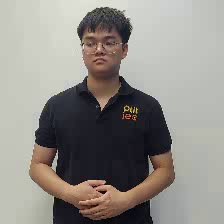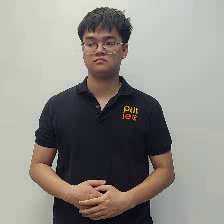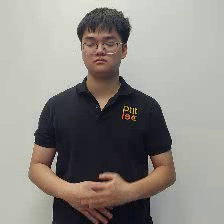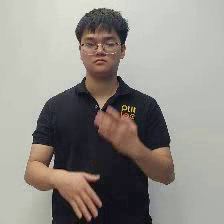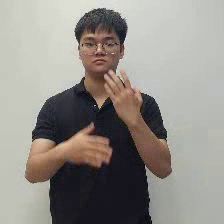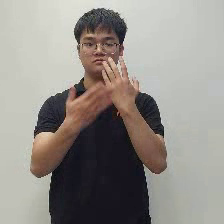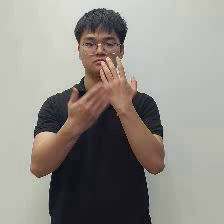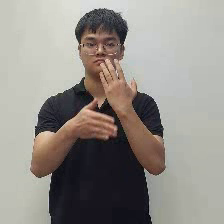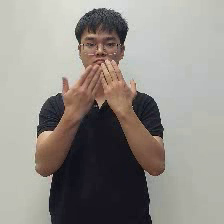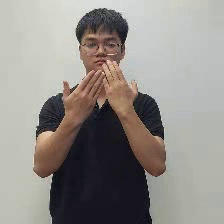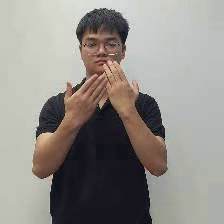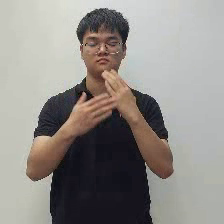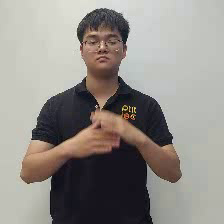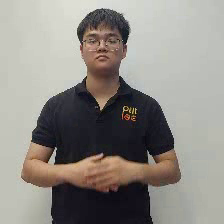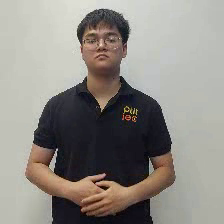Dễ